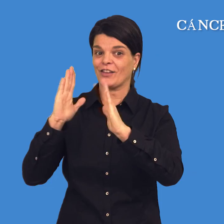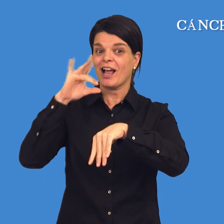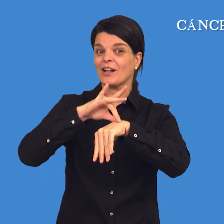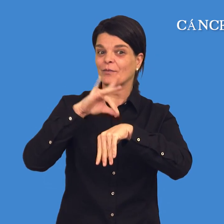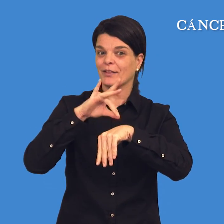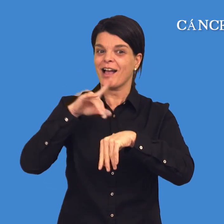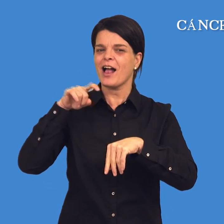enfermo